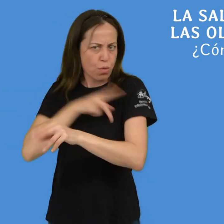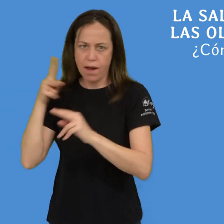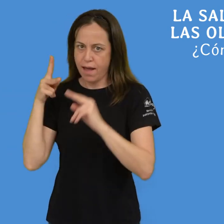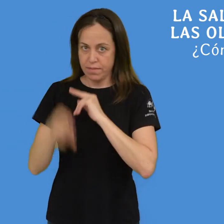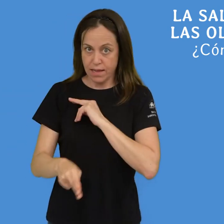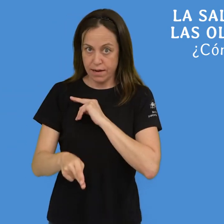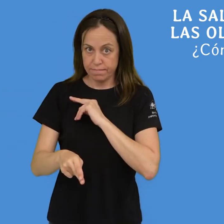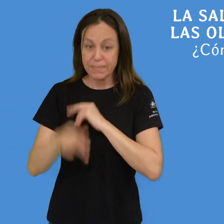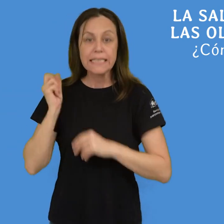evitar